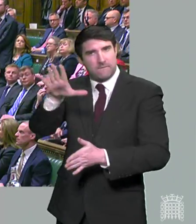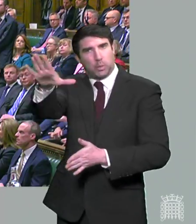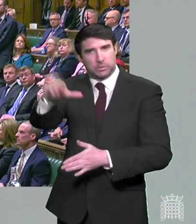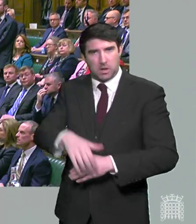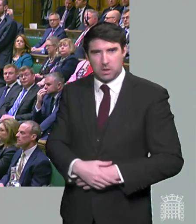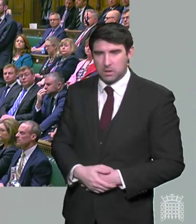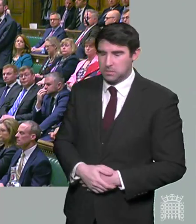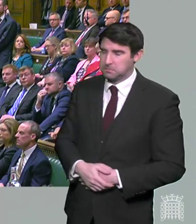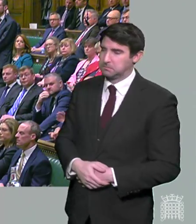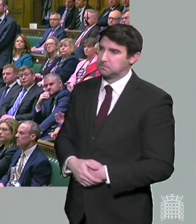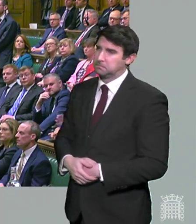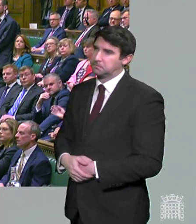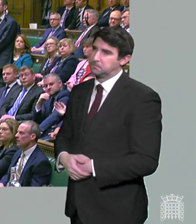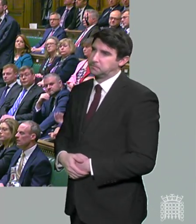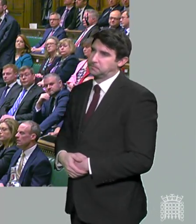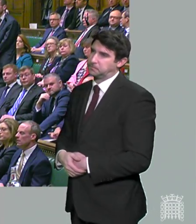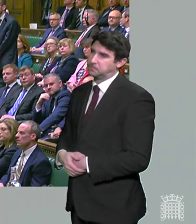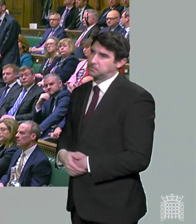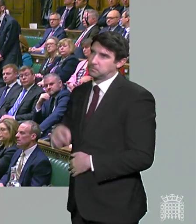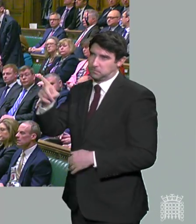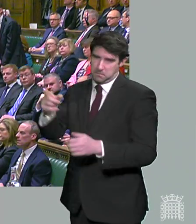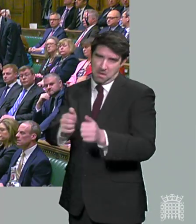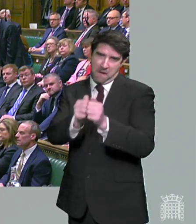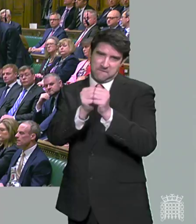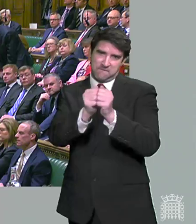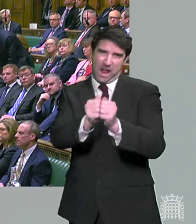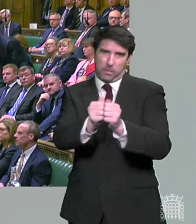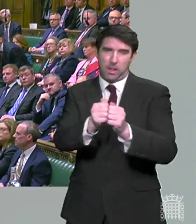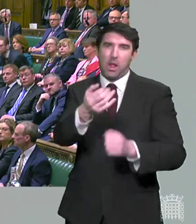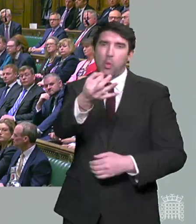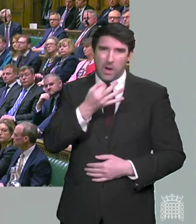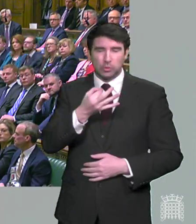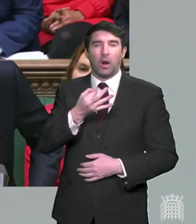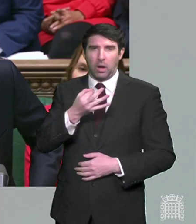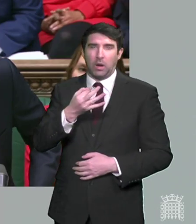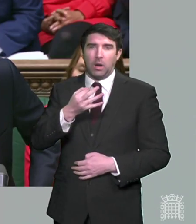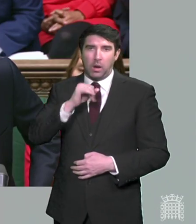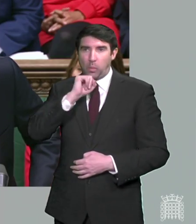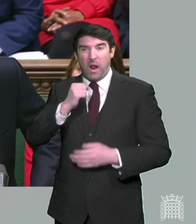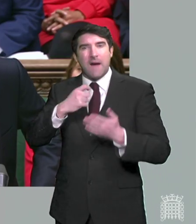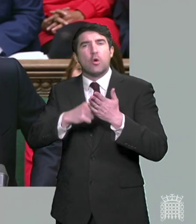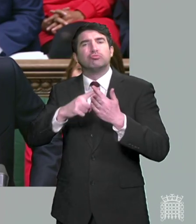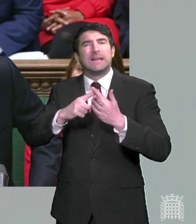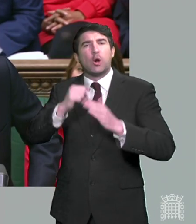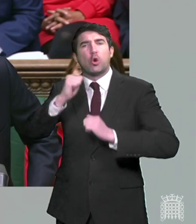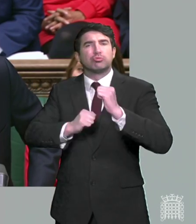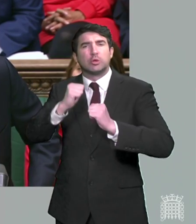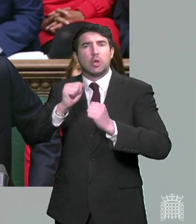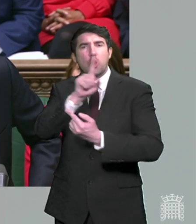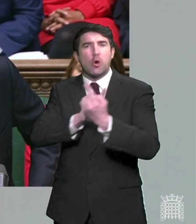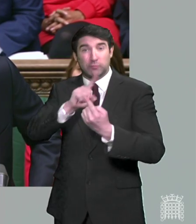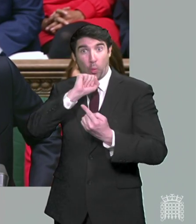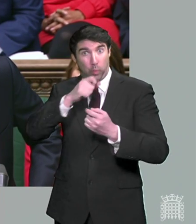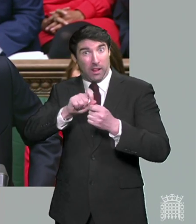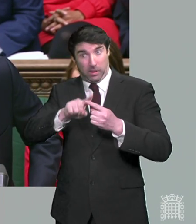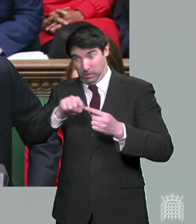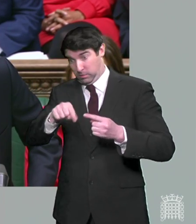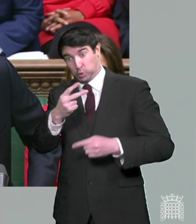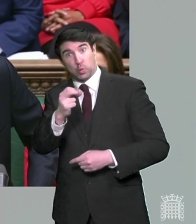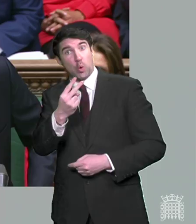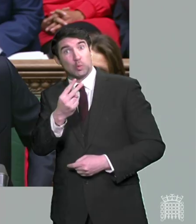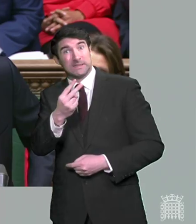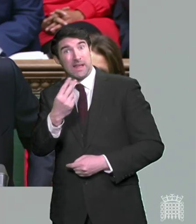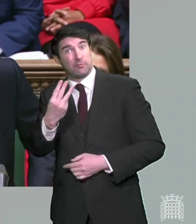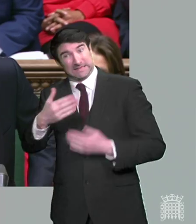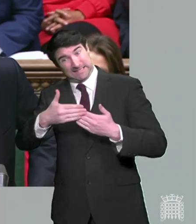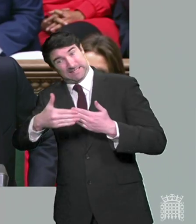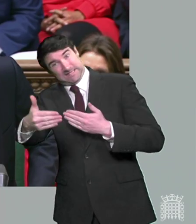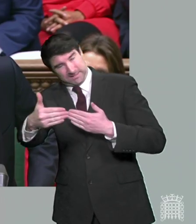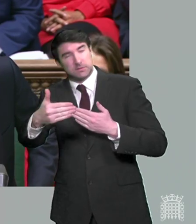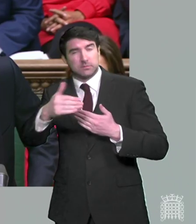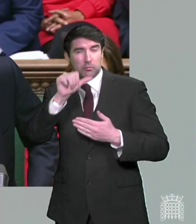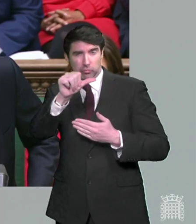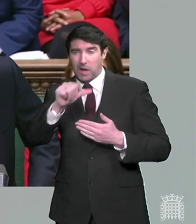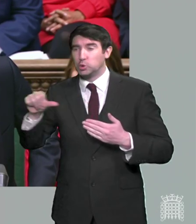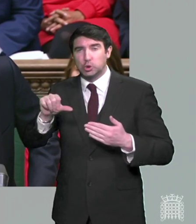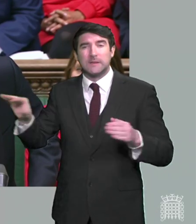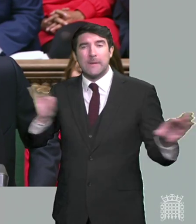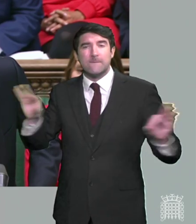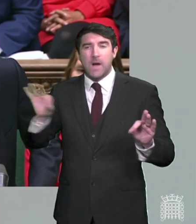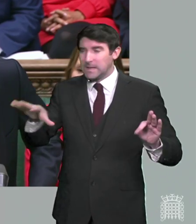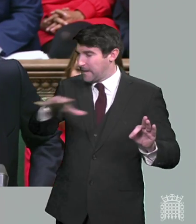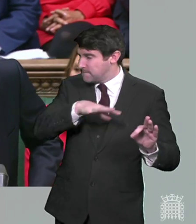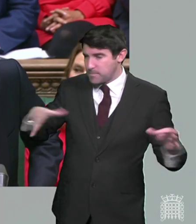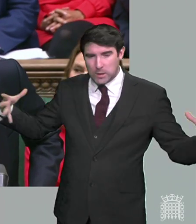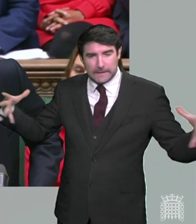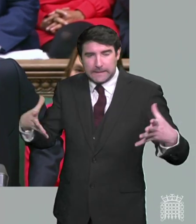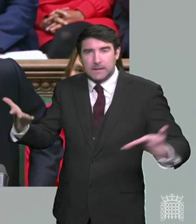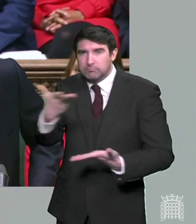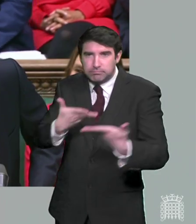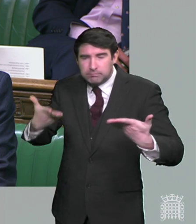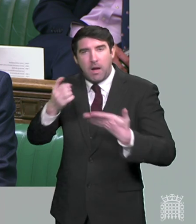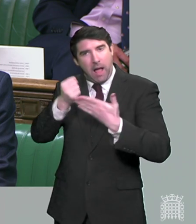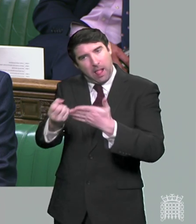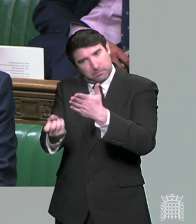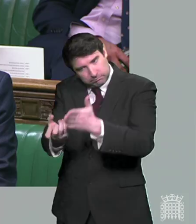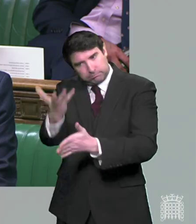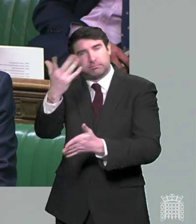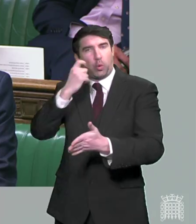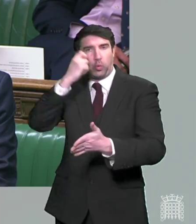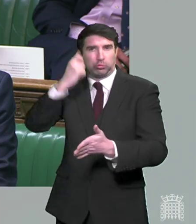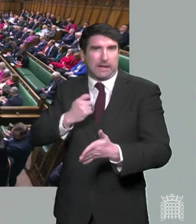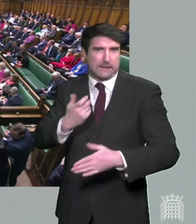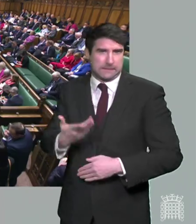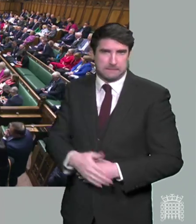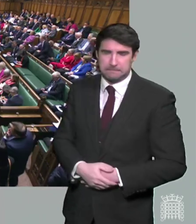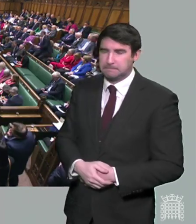My honourable Friend makes an excellent point. As we look forward to hosting the reconstruction conference for Ukraine later this year, I shall make sure to take up his suggestion and involve all those organisations that can provide support to us and, ultimately, make sure that we can rebuild Ukraine in the way that it deserves.